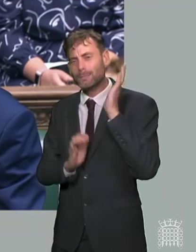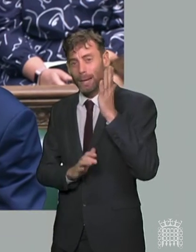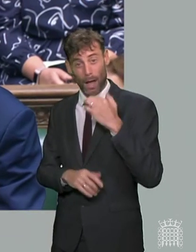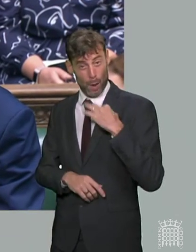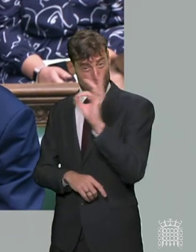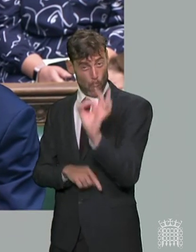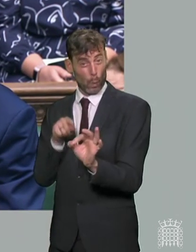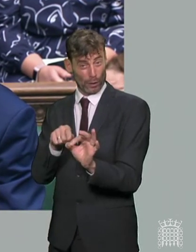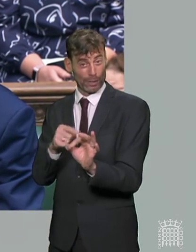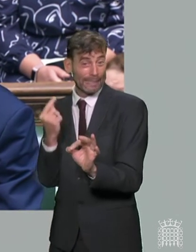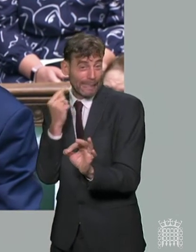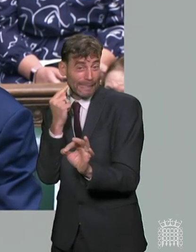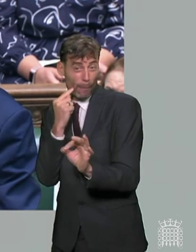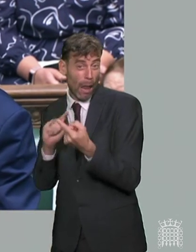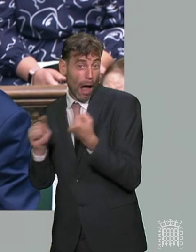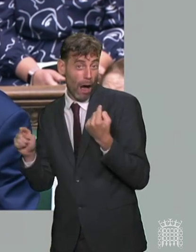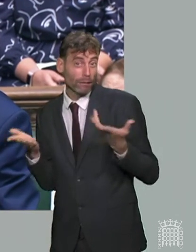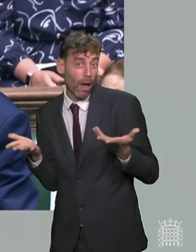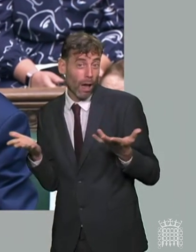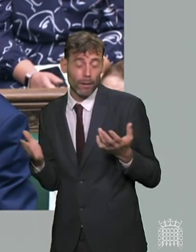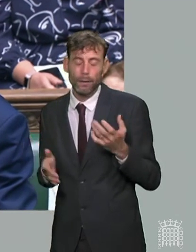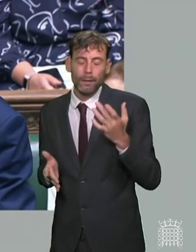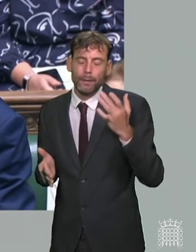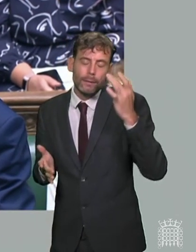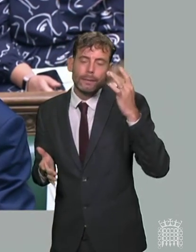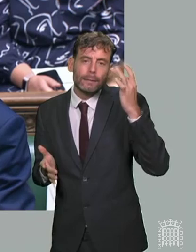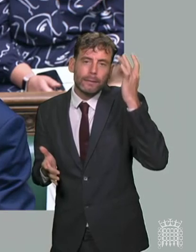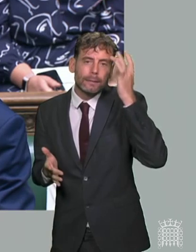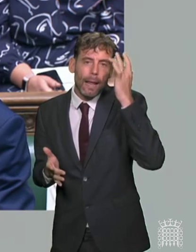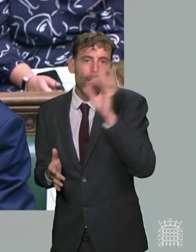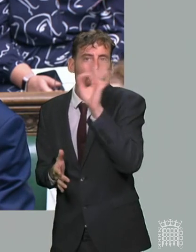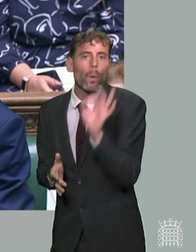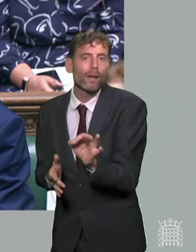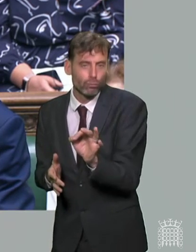It wasn’t a difficult question, Mr Speaker. It is silly, they say.